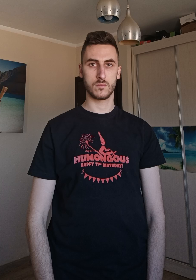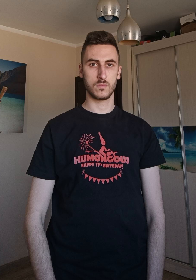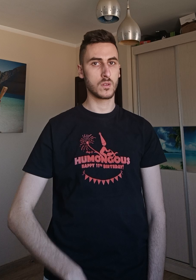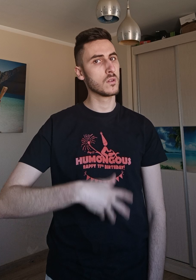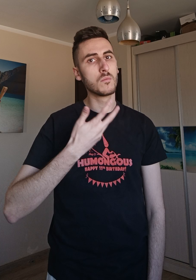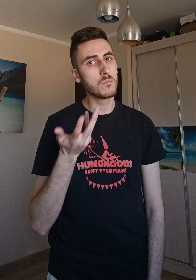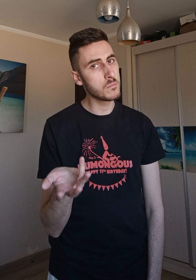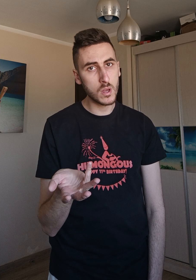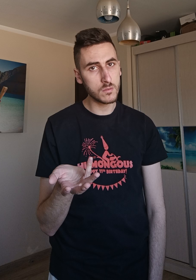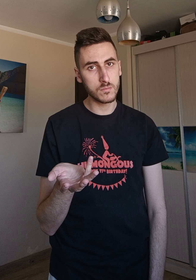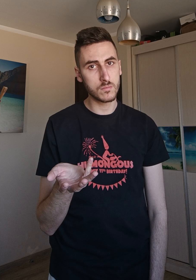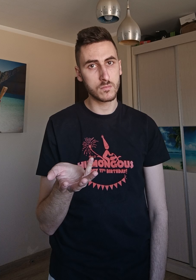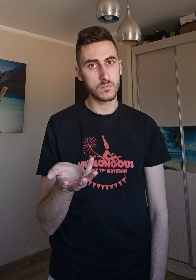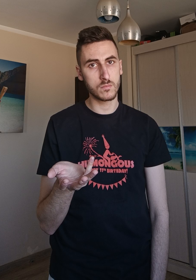מה